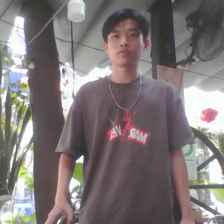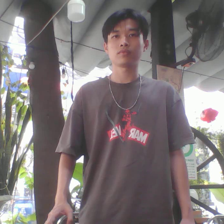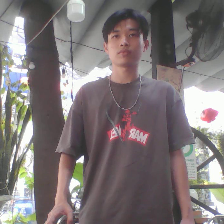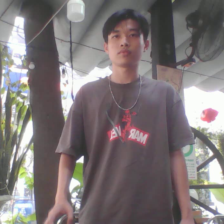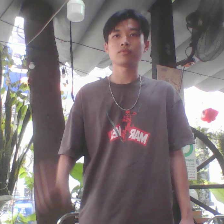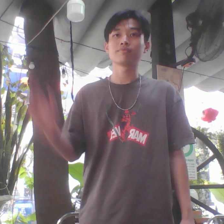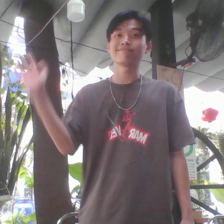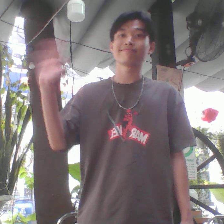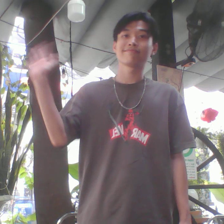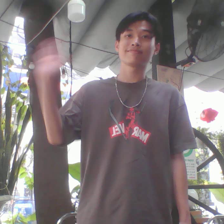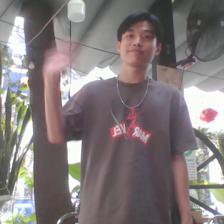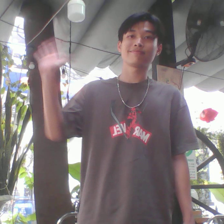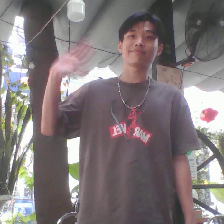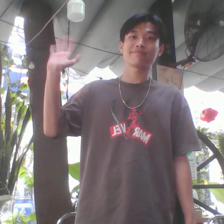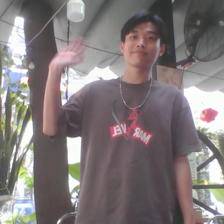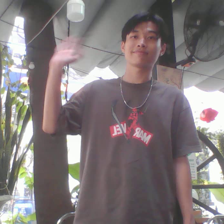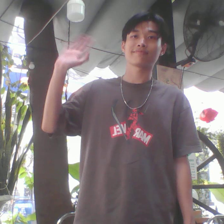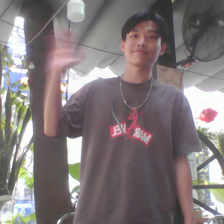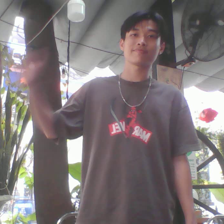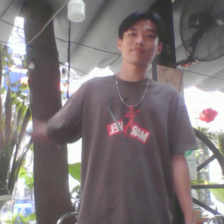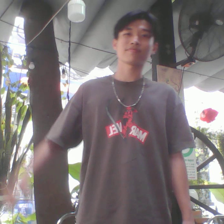xin chào